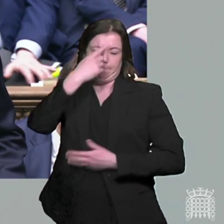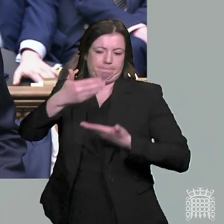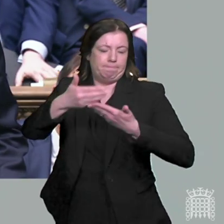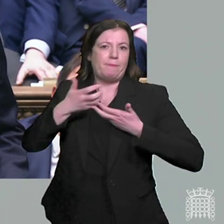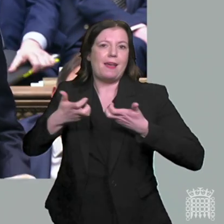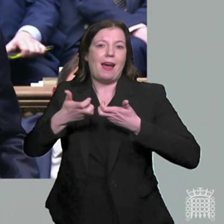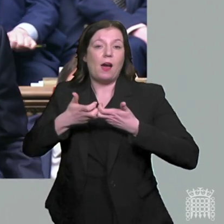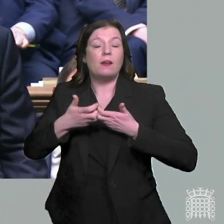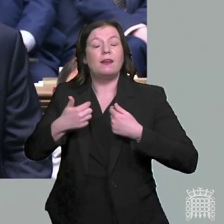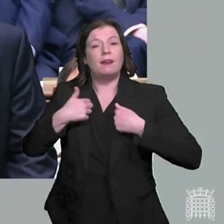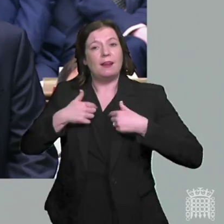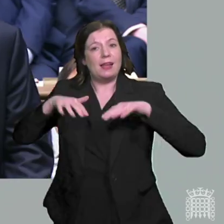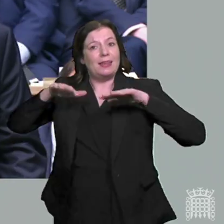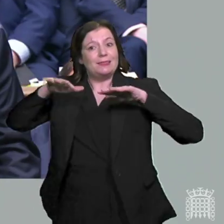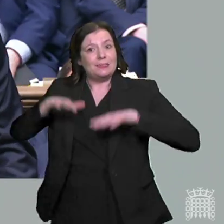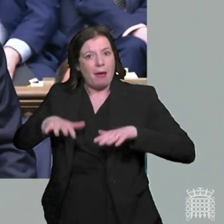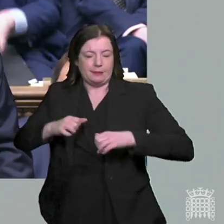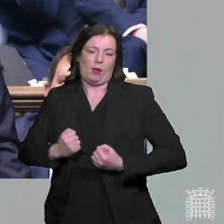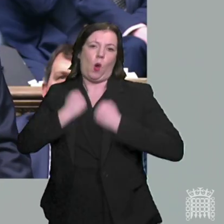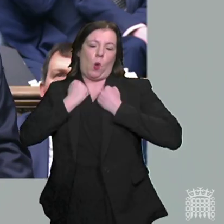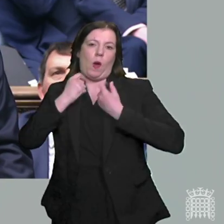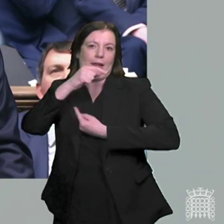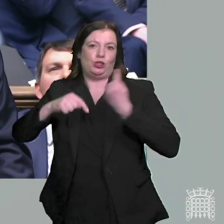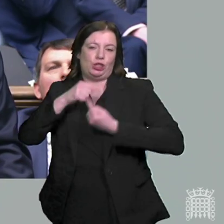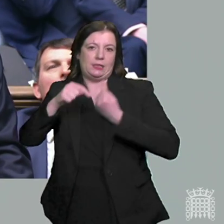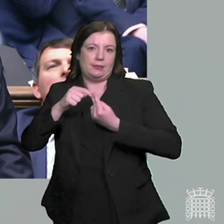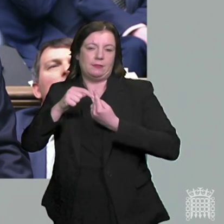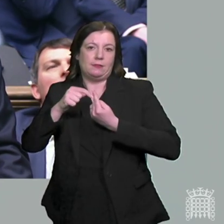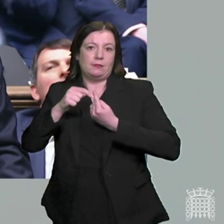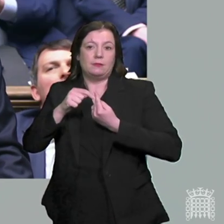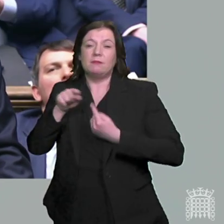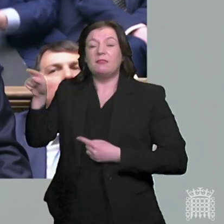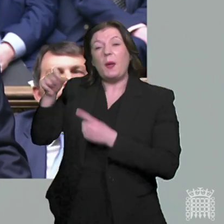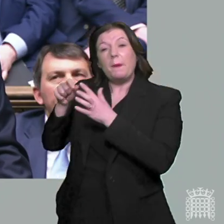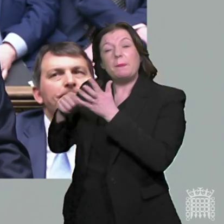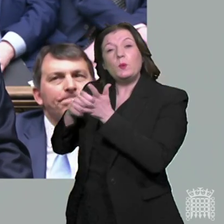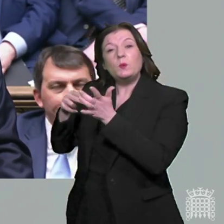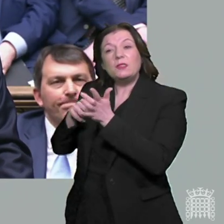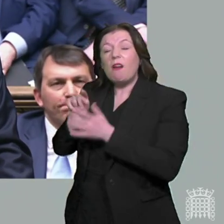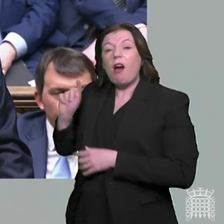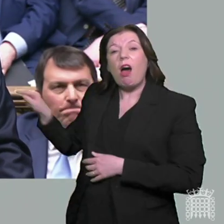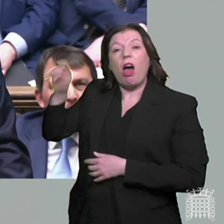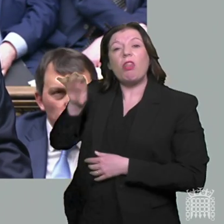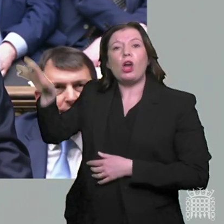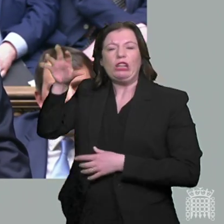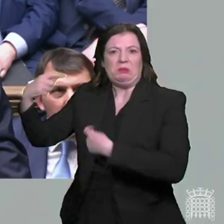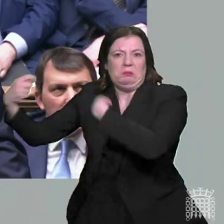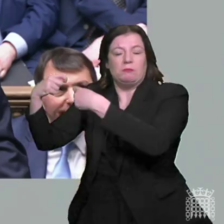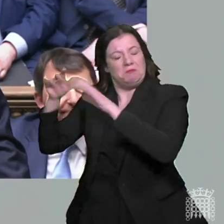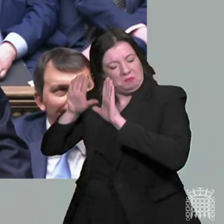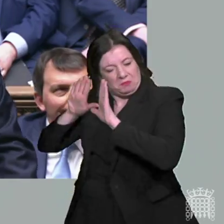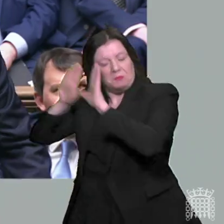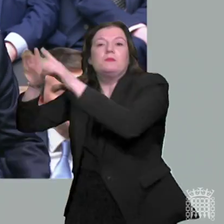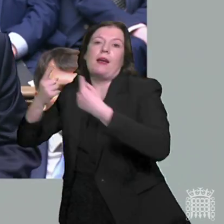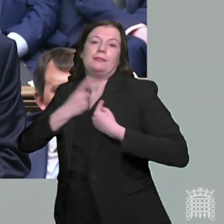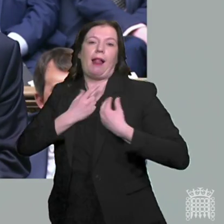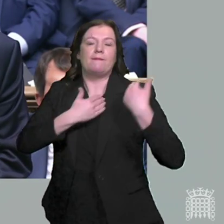That means investing in domestic sources of energy that fall outside Putin’s or any autocrat’s control.